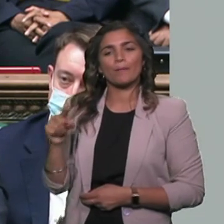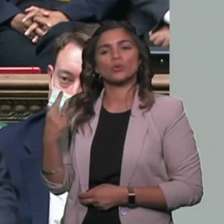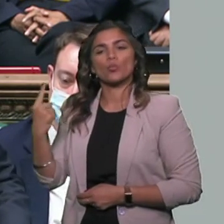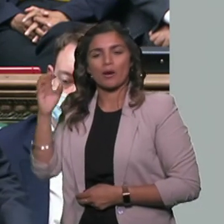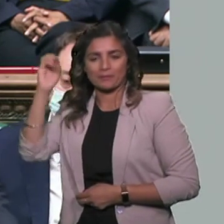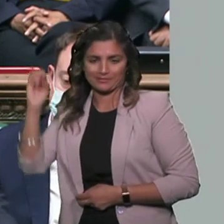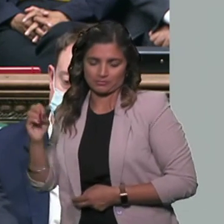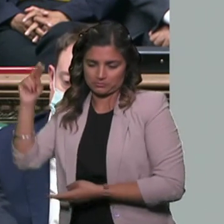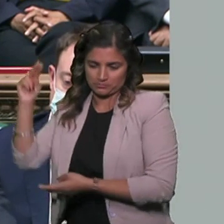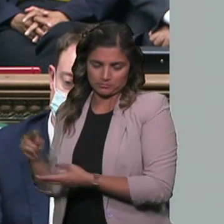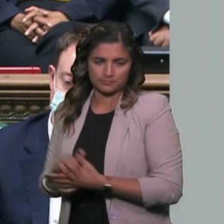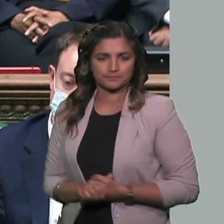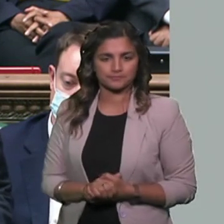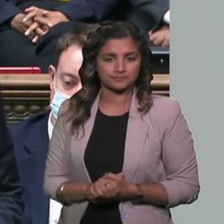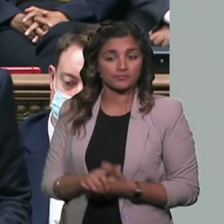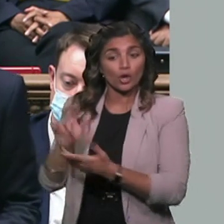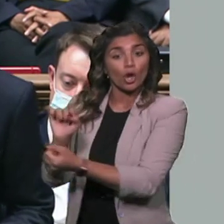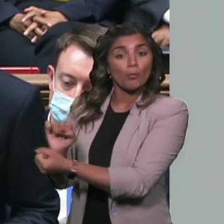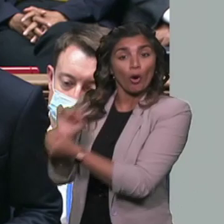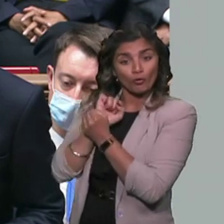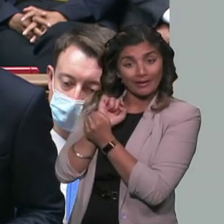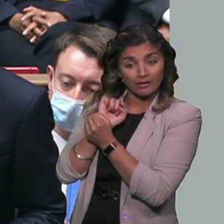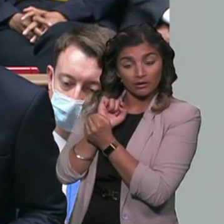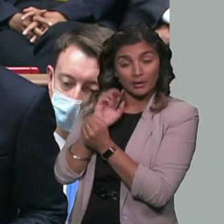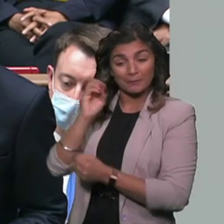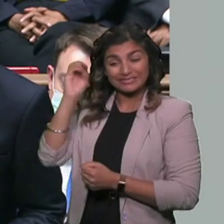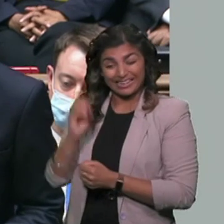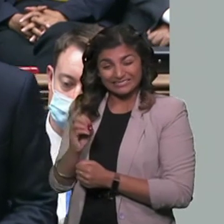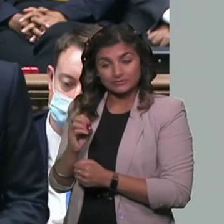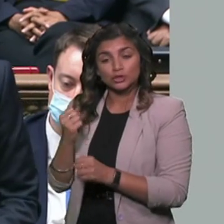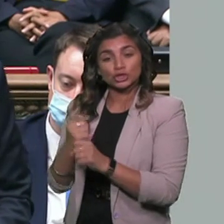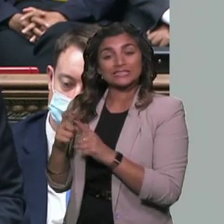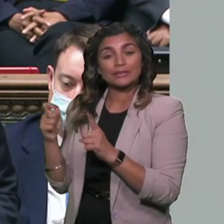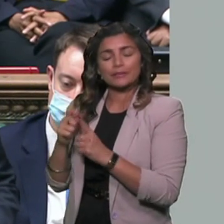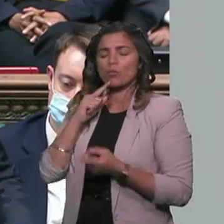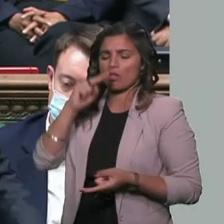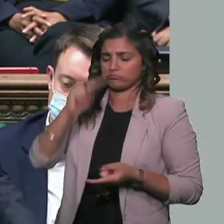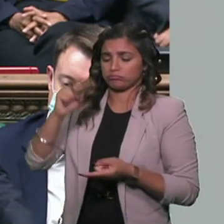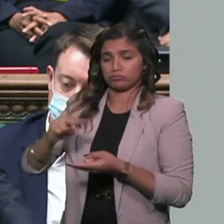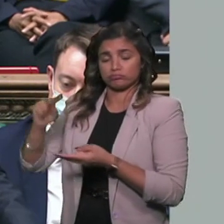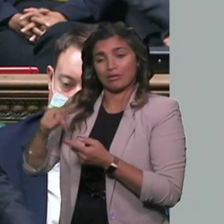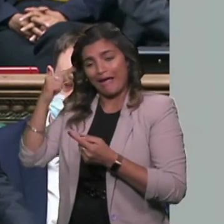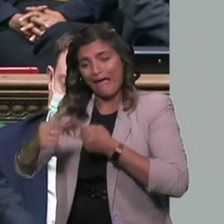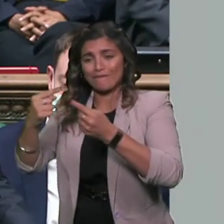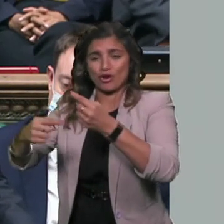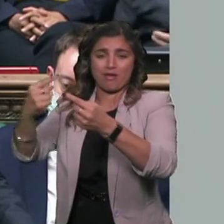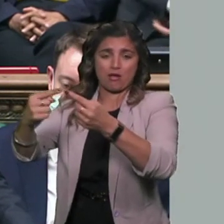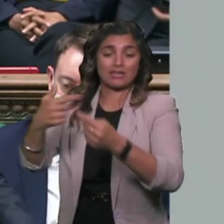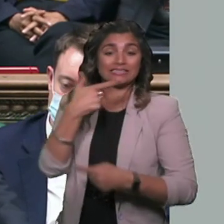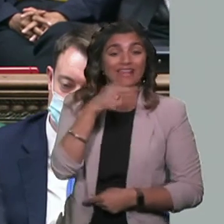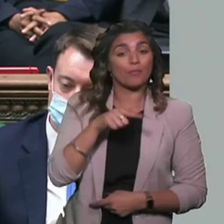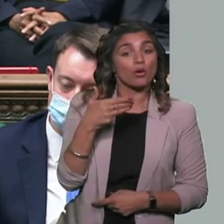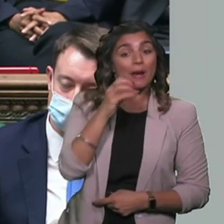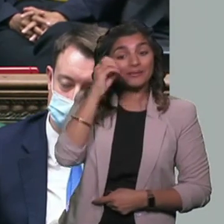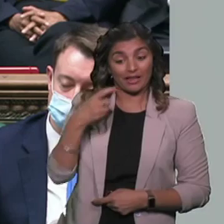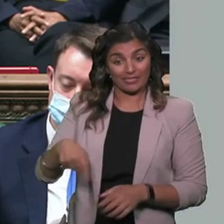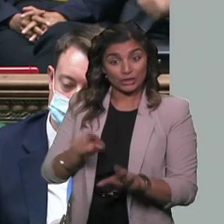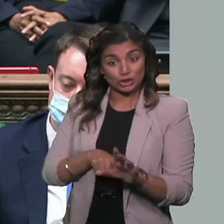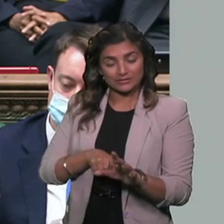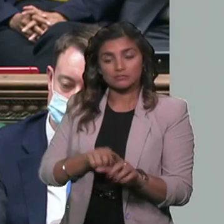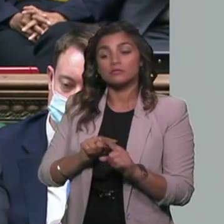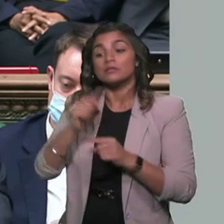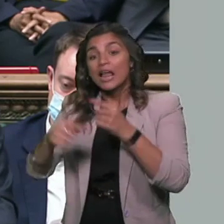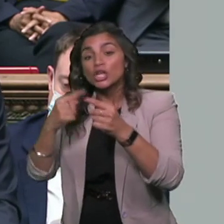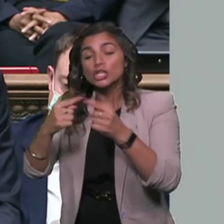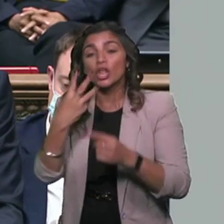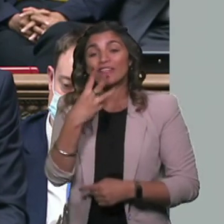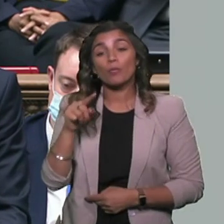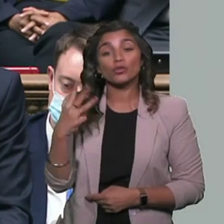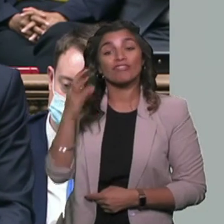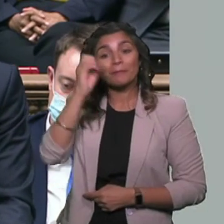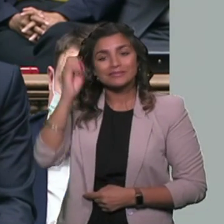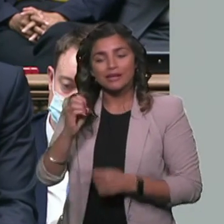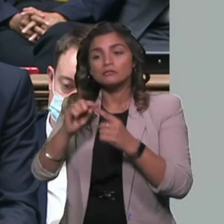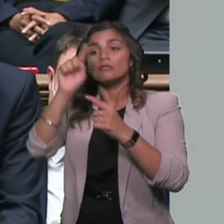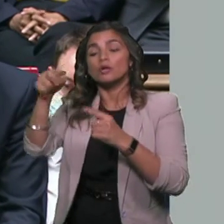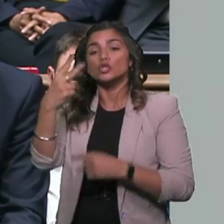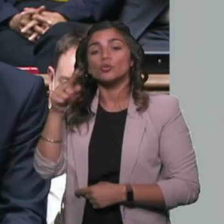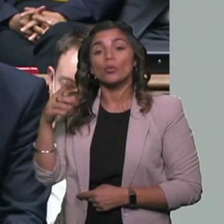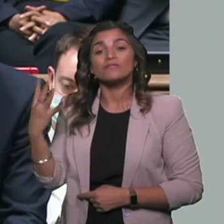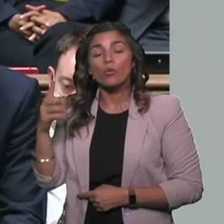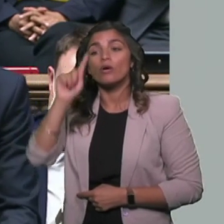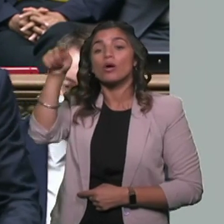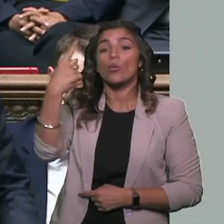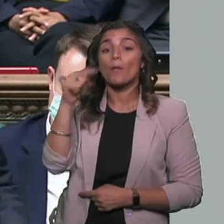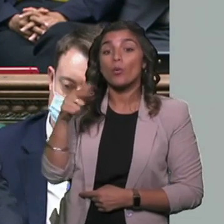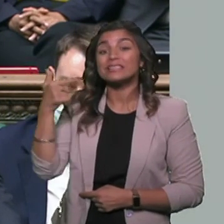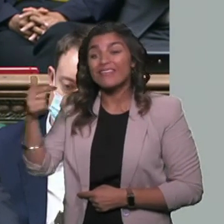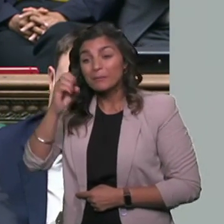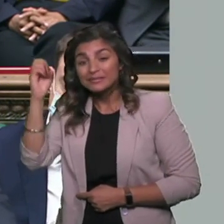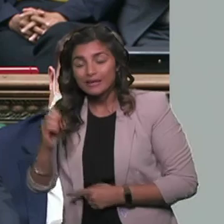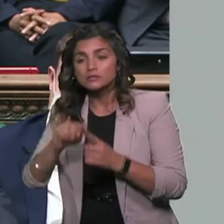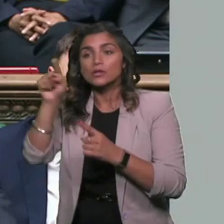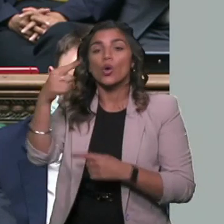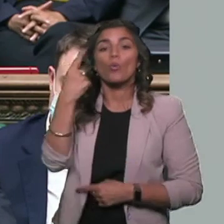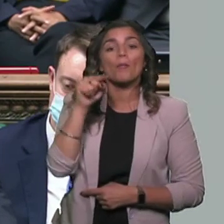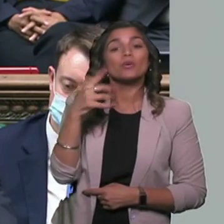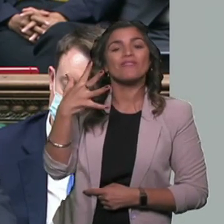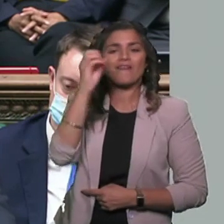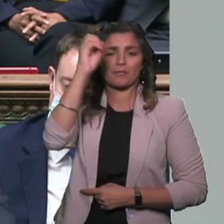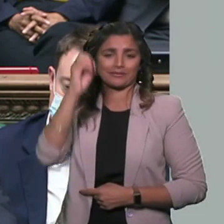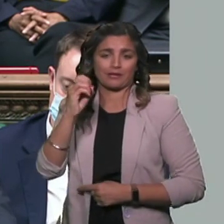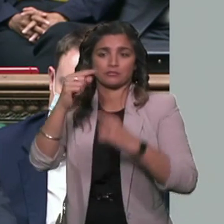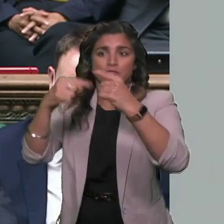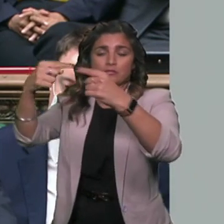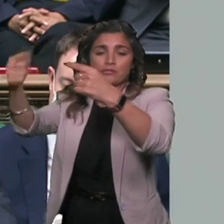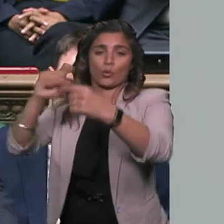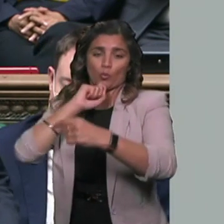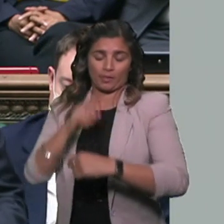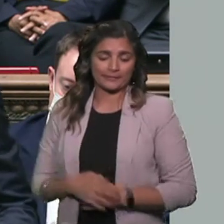Borrowing as a percentage of GDP is forecast to fall in every single year, from 7.9% this year to 3.3% next year, then 2.4%, 1.7%, 1.7% and 1.5% in the following years.